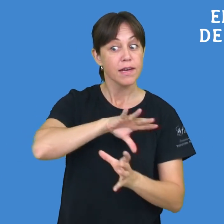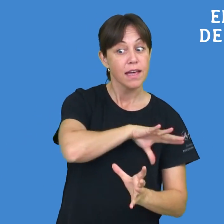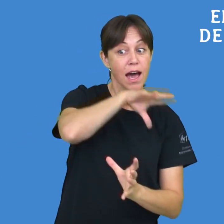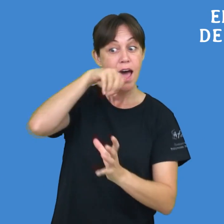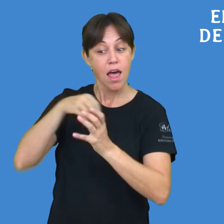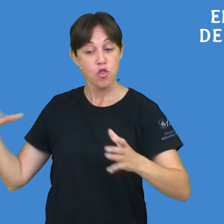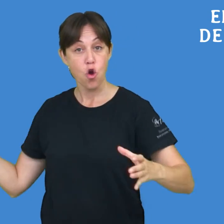dentro